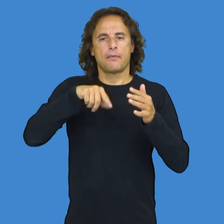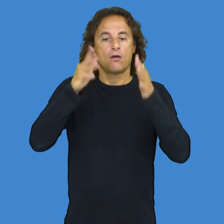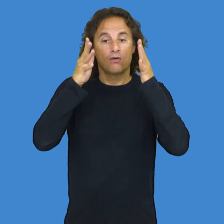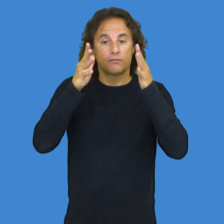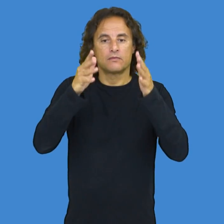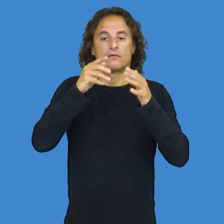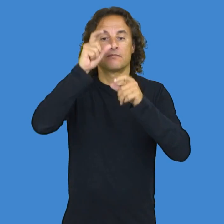aconsejar